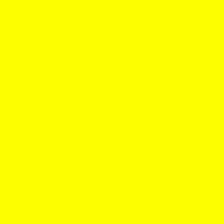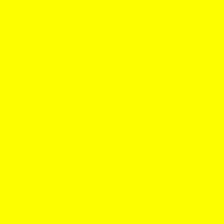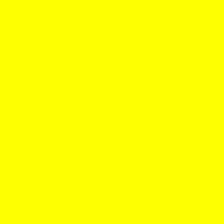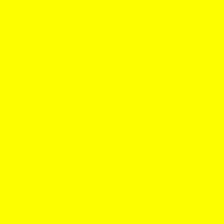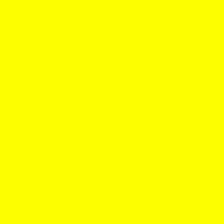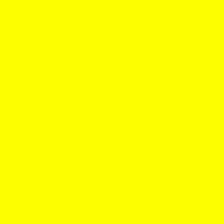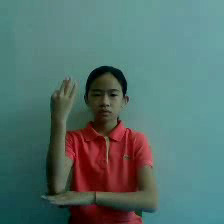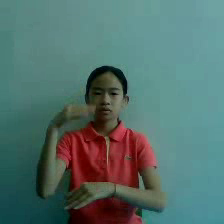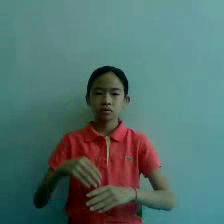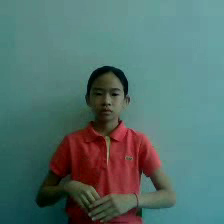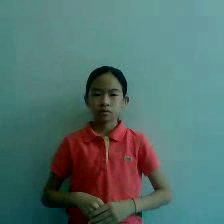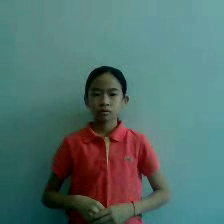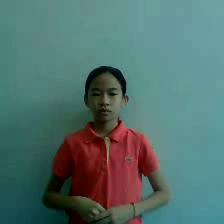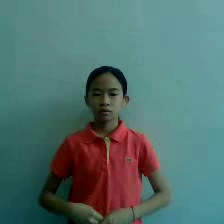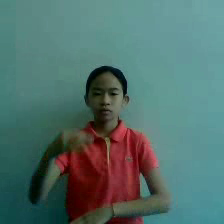Trưa